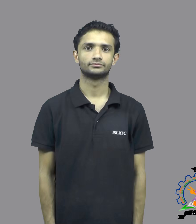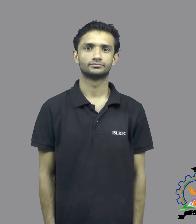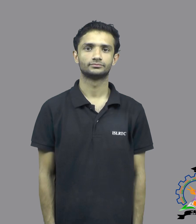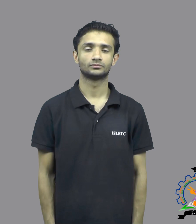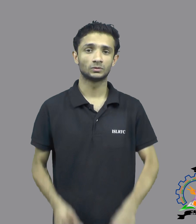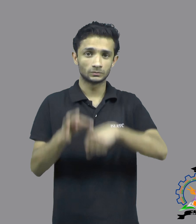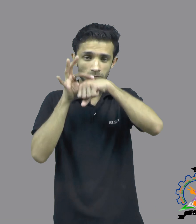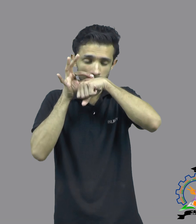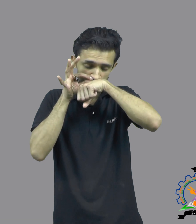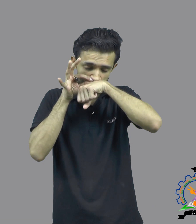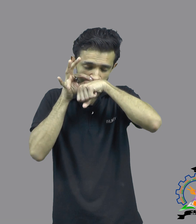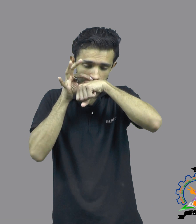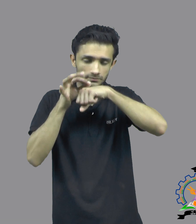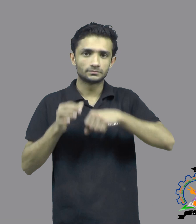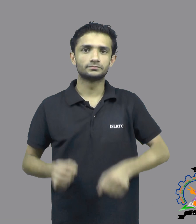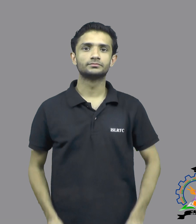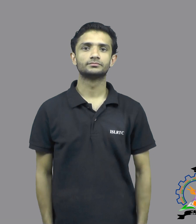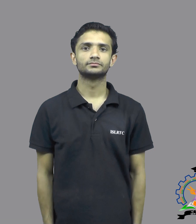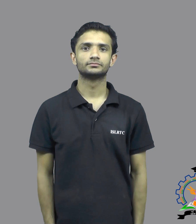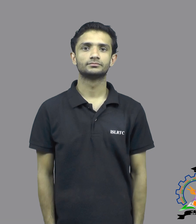Drug